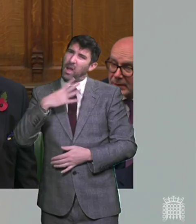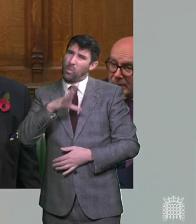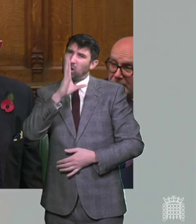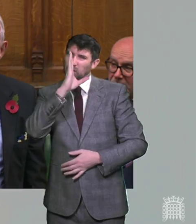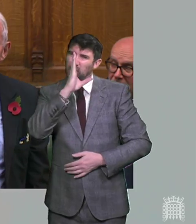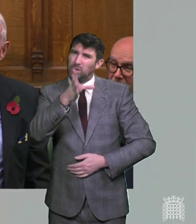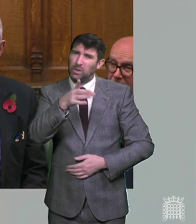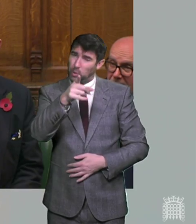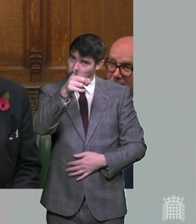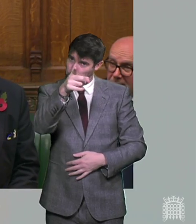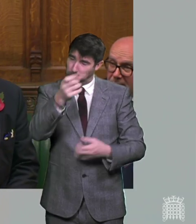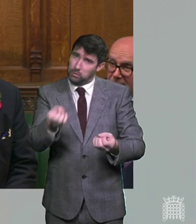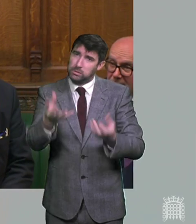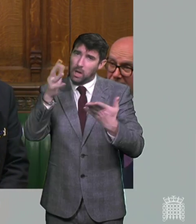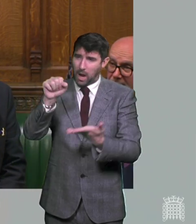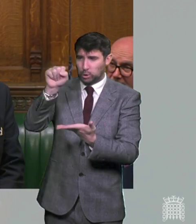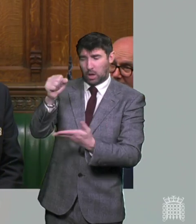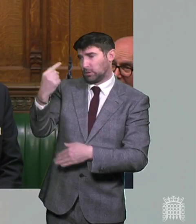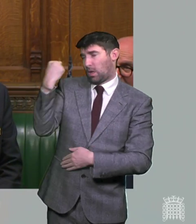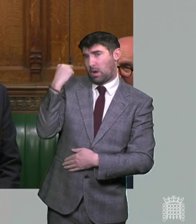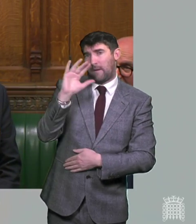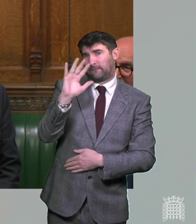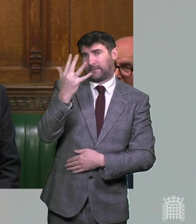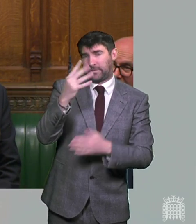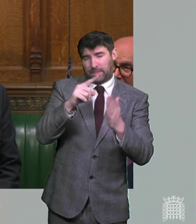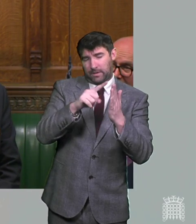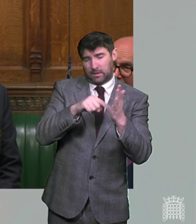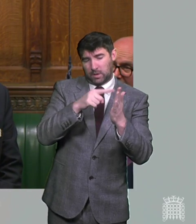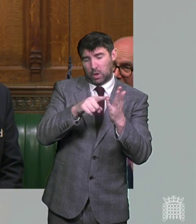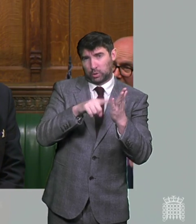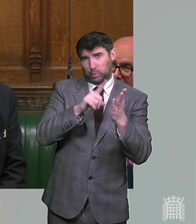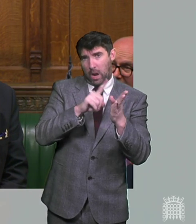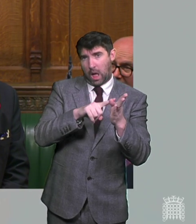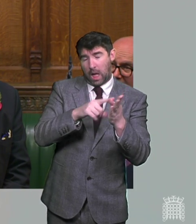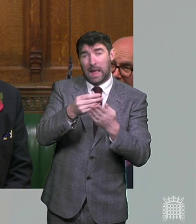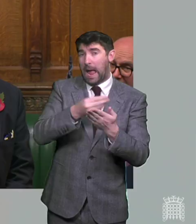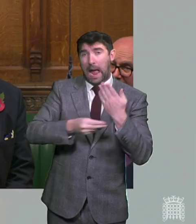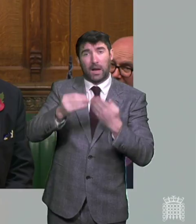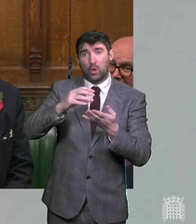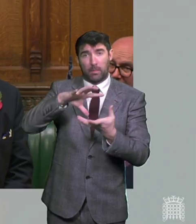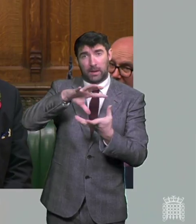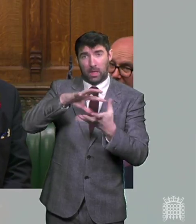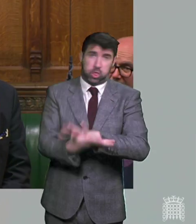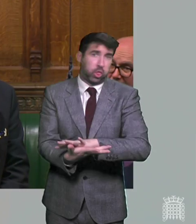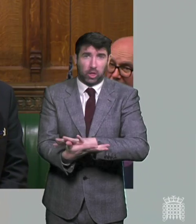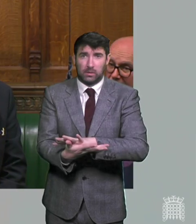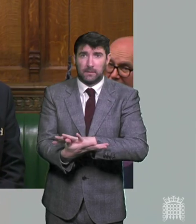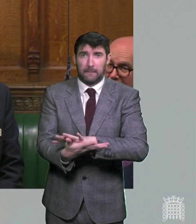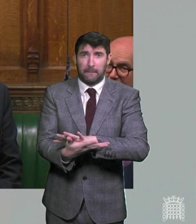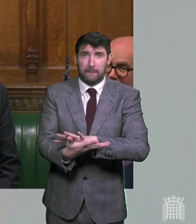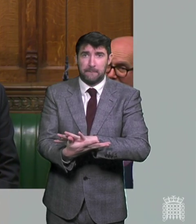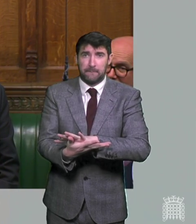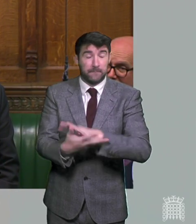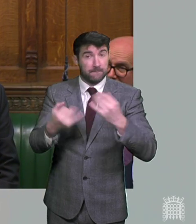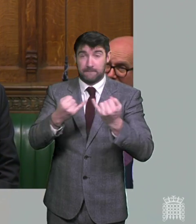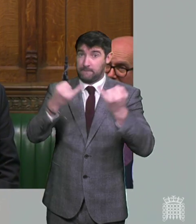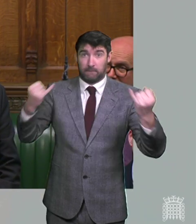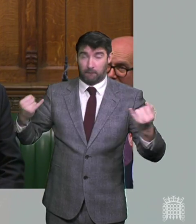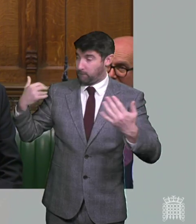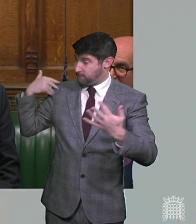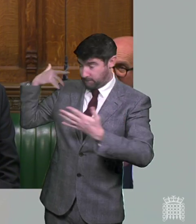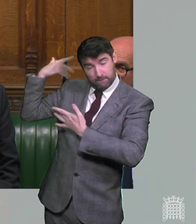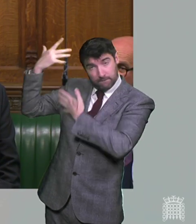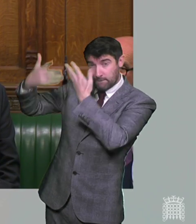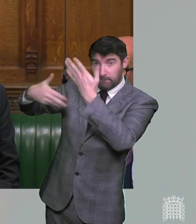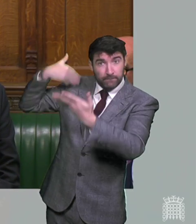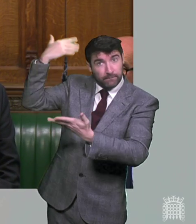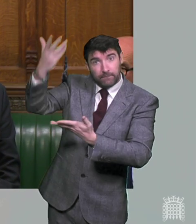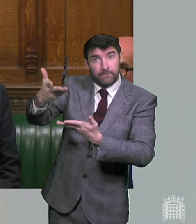Since he resigned as Chancellor of the Exchequer on 5 July, we have had the most turbulent economic and political disaster in our country that any of us can remember.